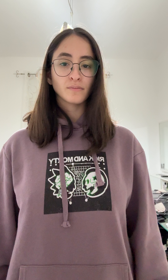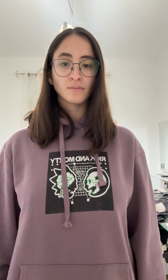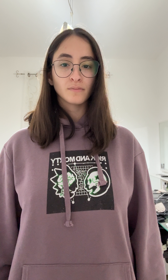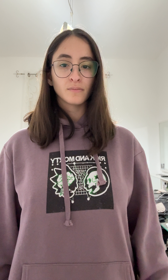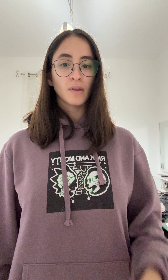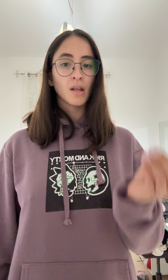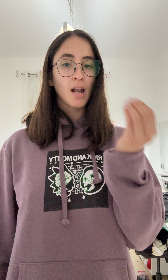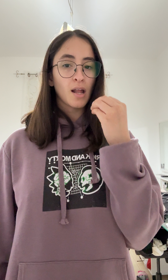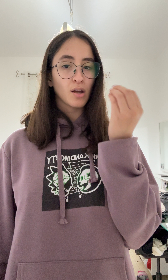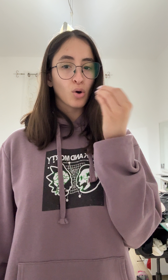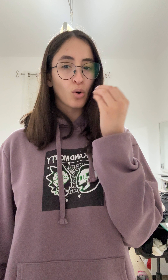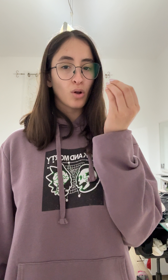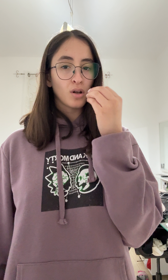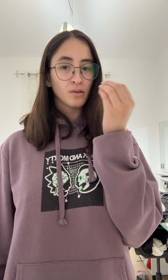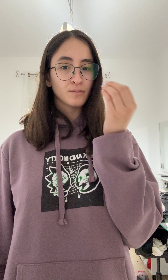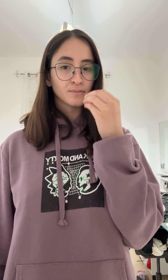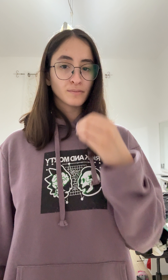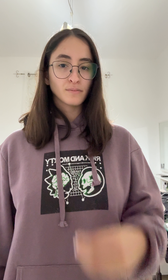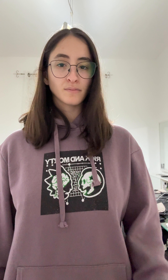לאכול